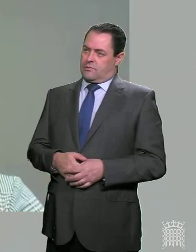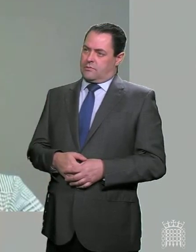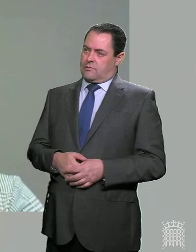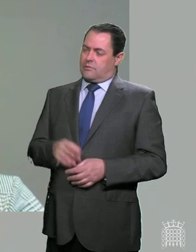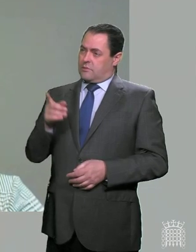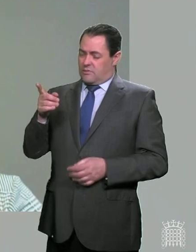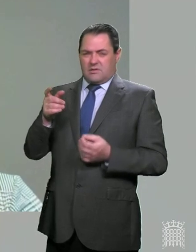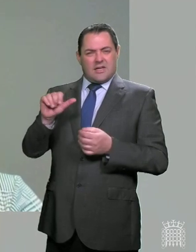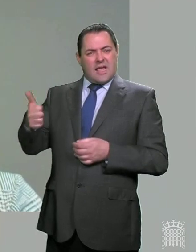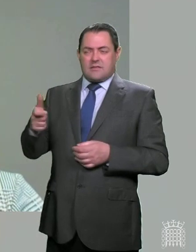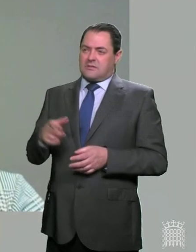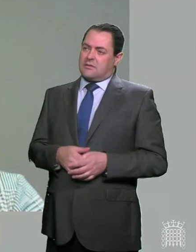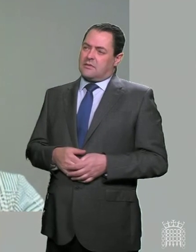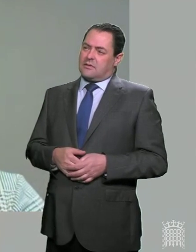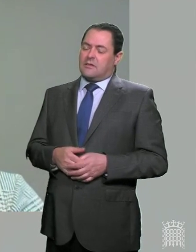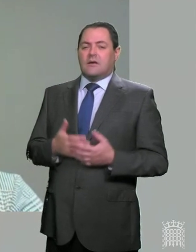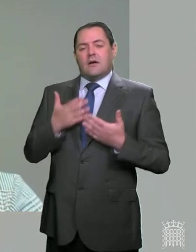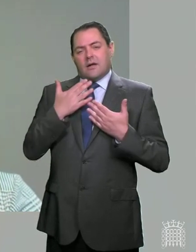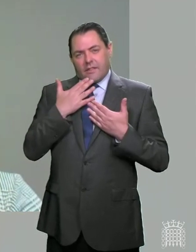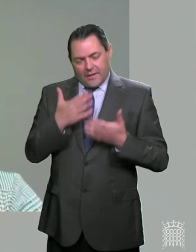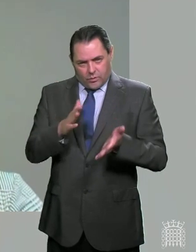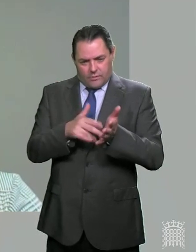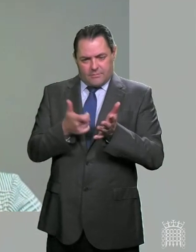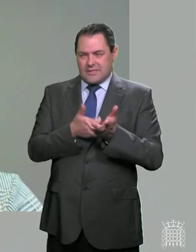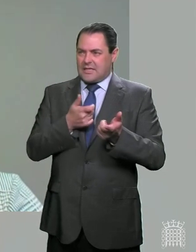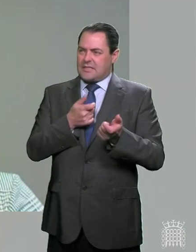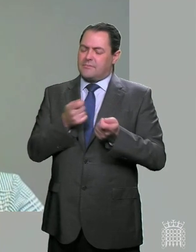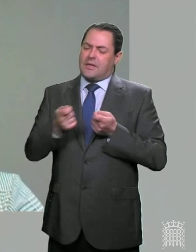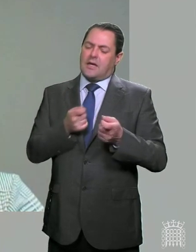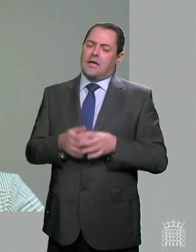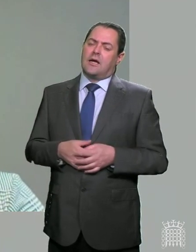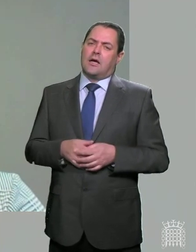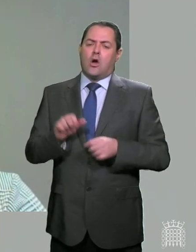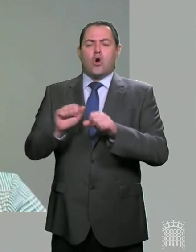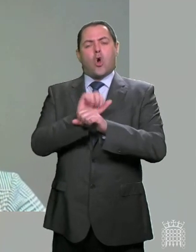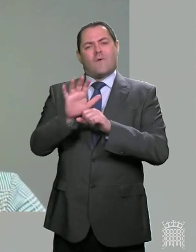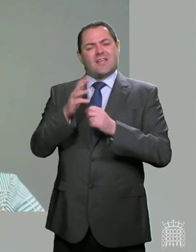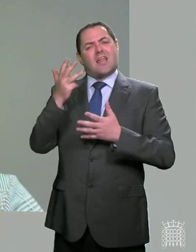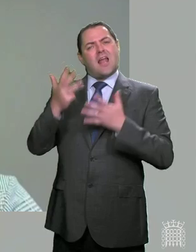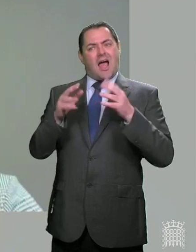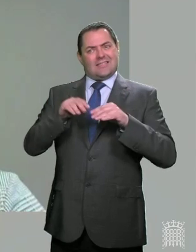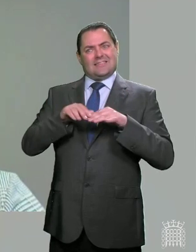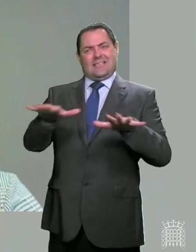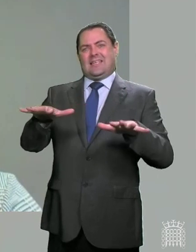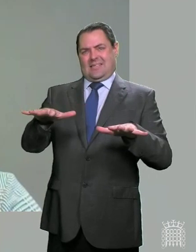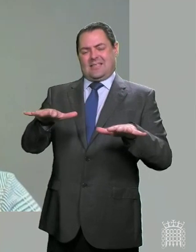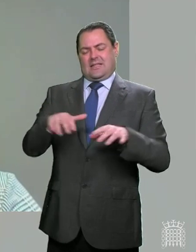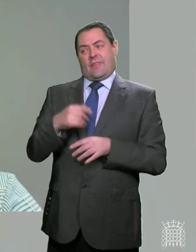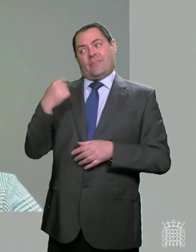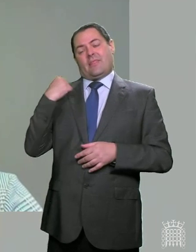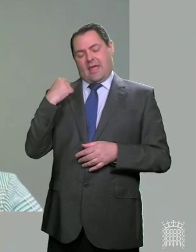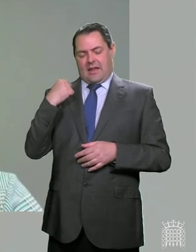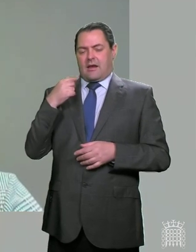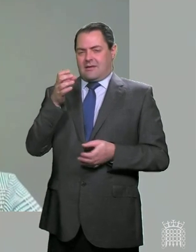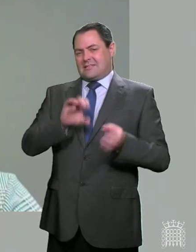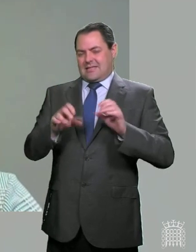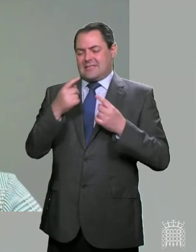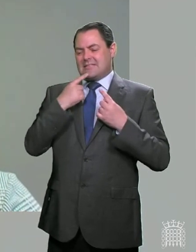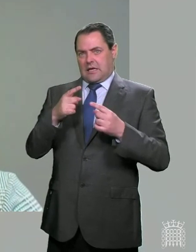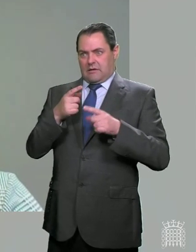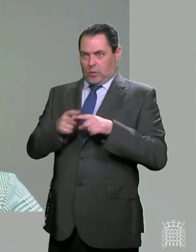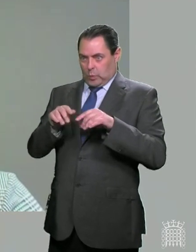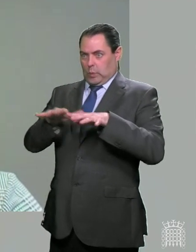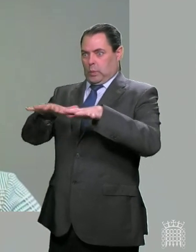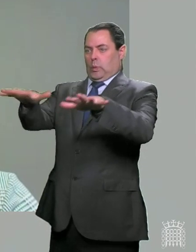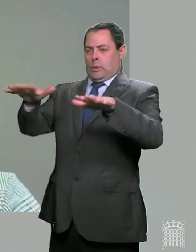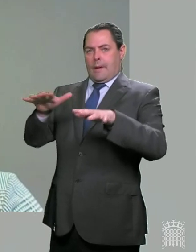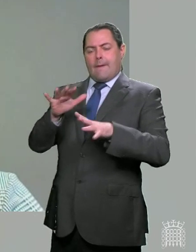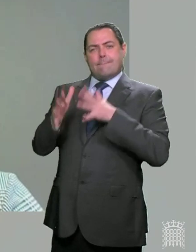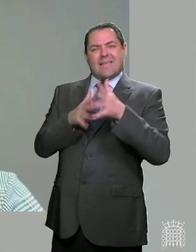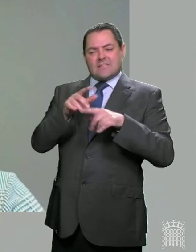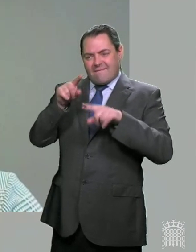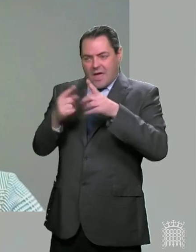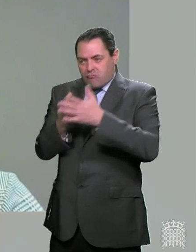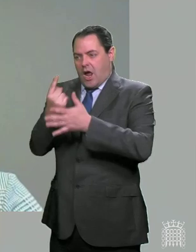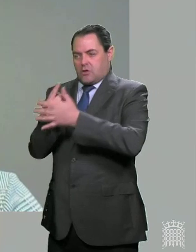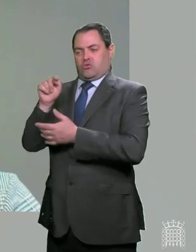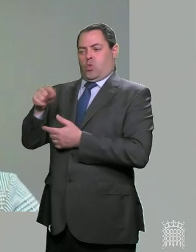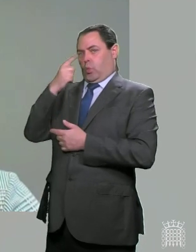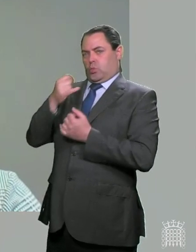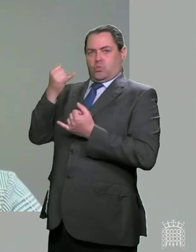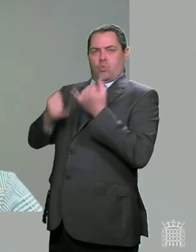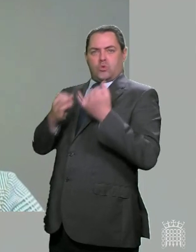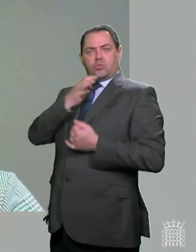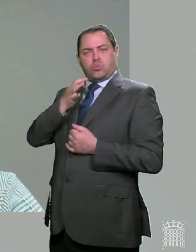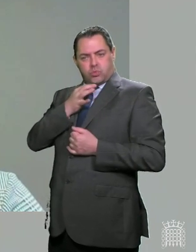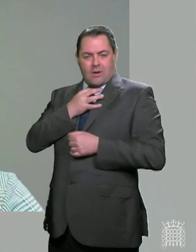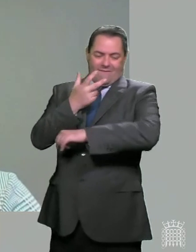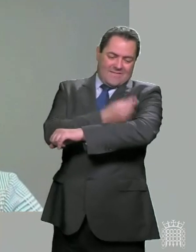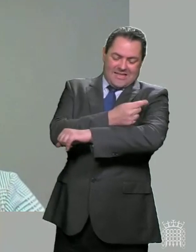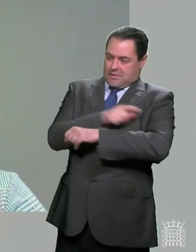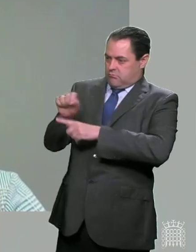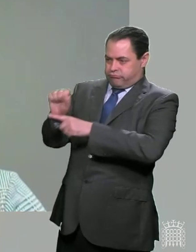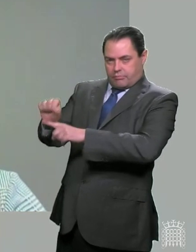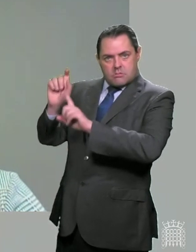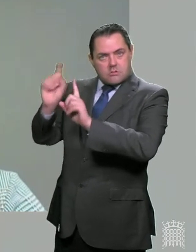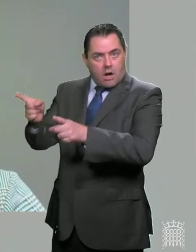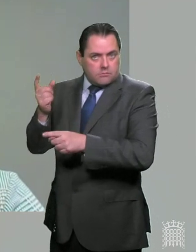When the covid-19 pandemic exploded, scientists warned that with rapid transmission more dangerous variants would emerge and that vaccines could lose efficacy in the face of mutations.